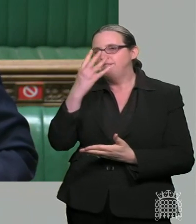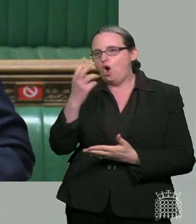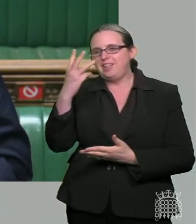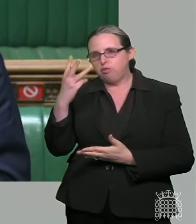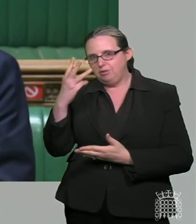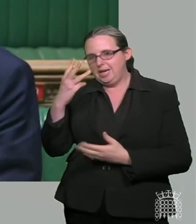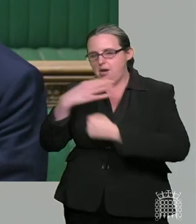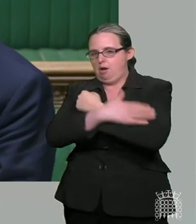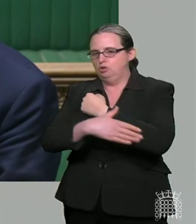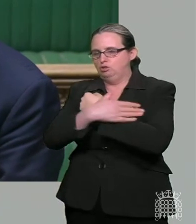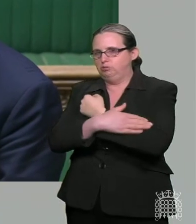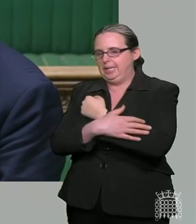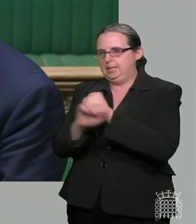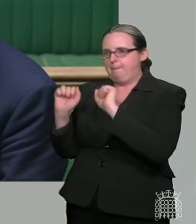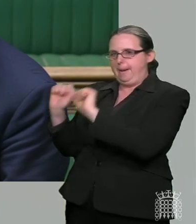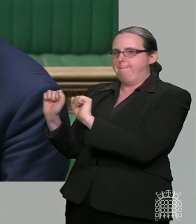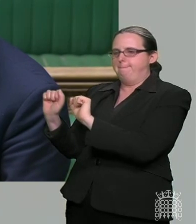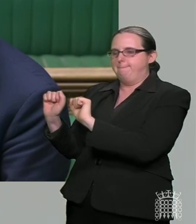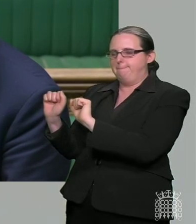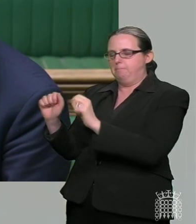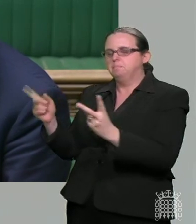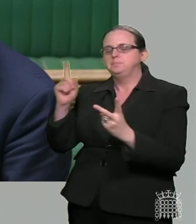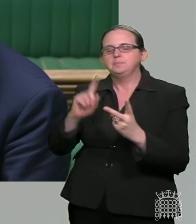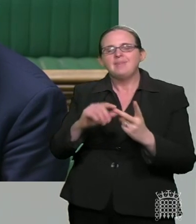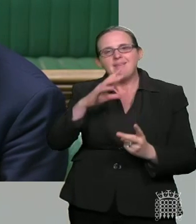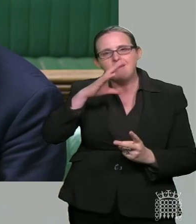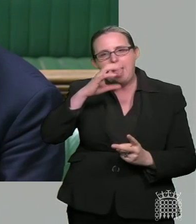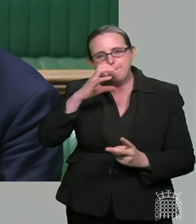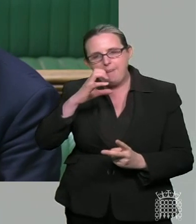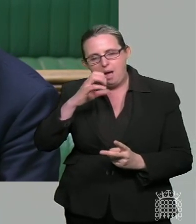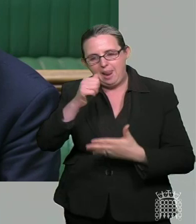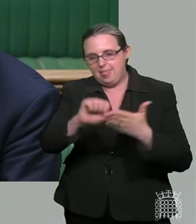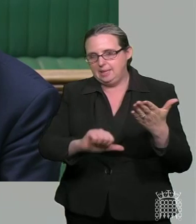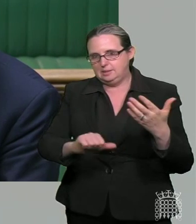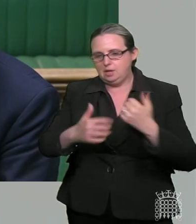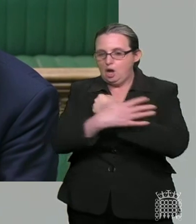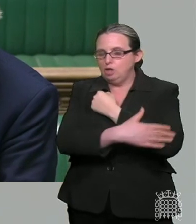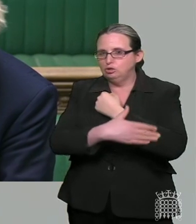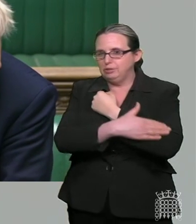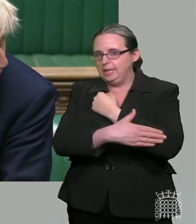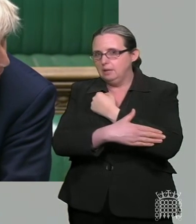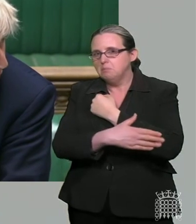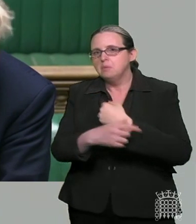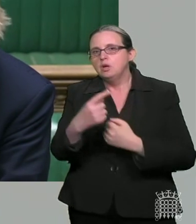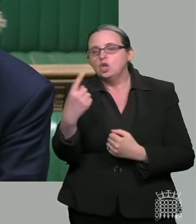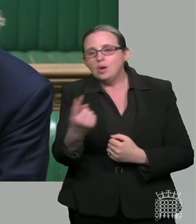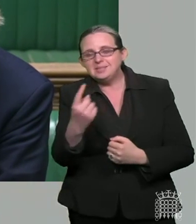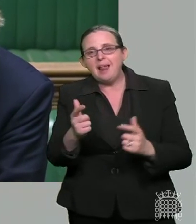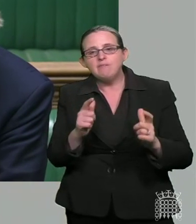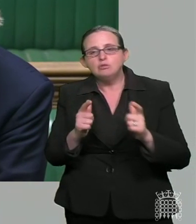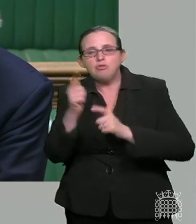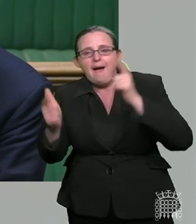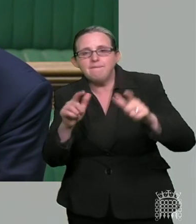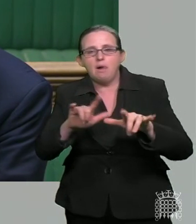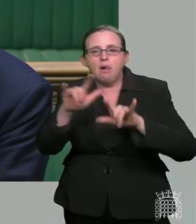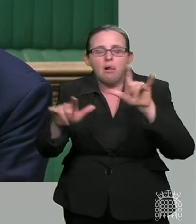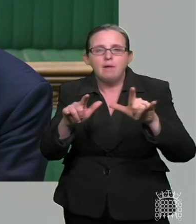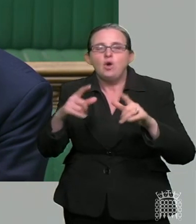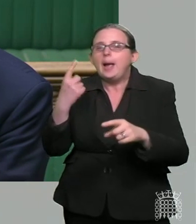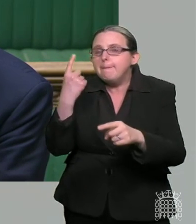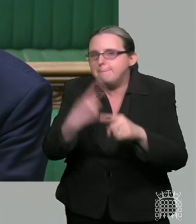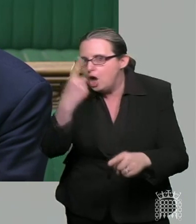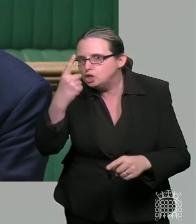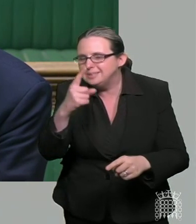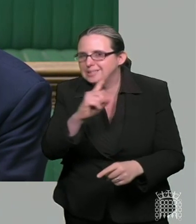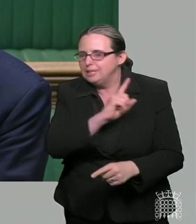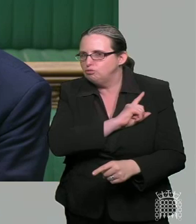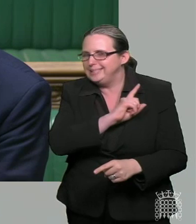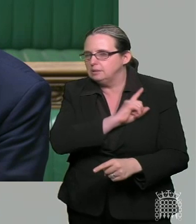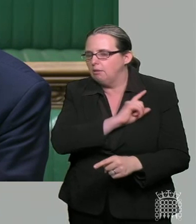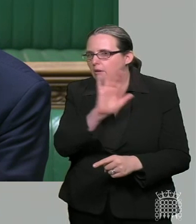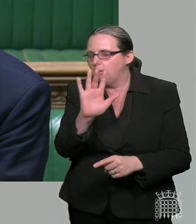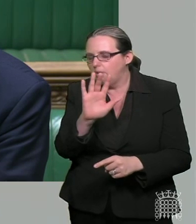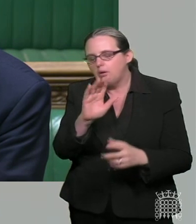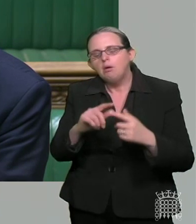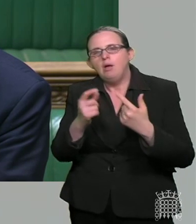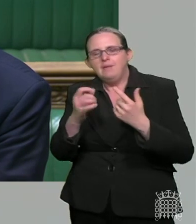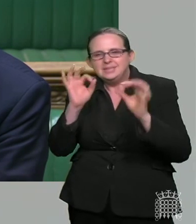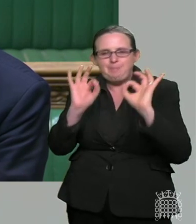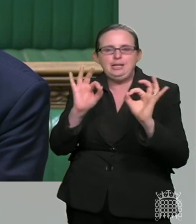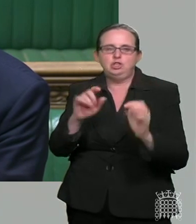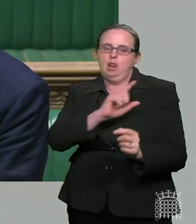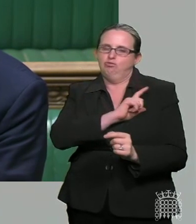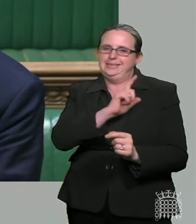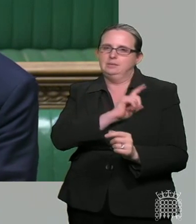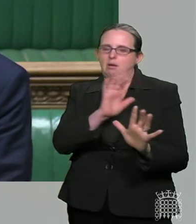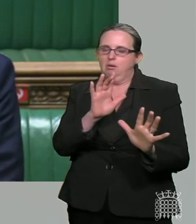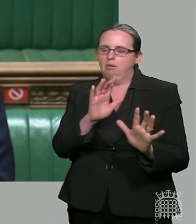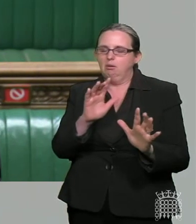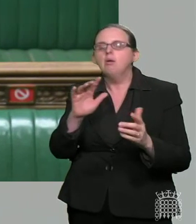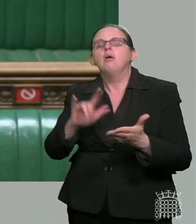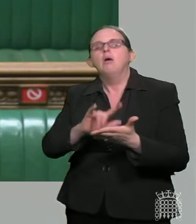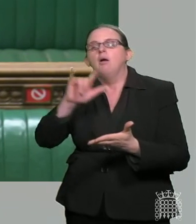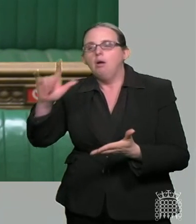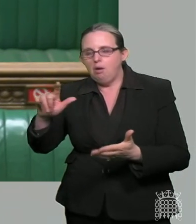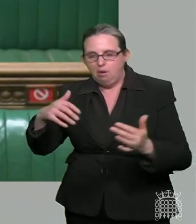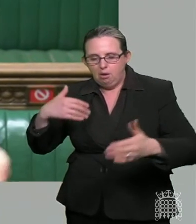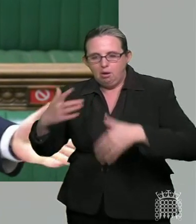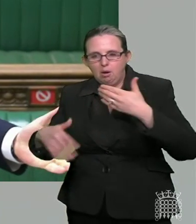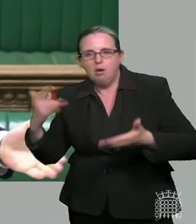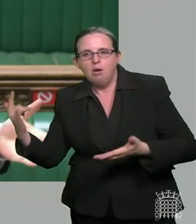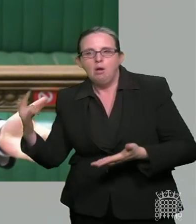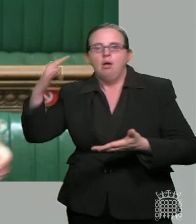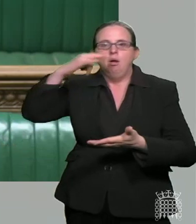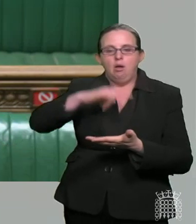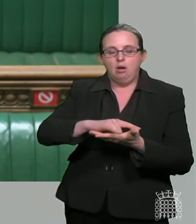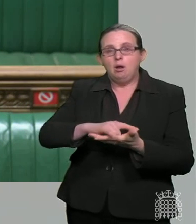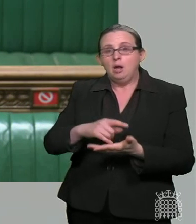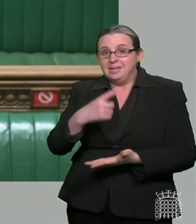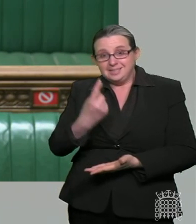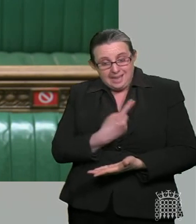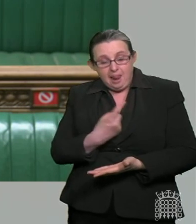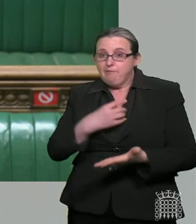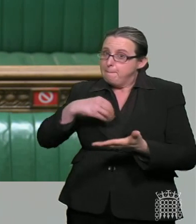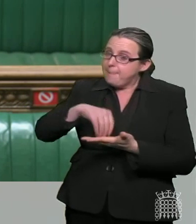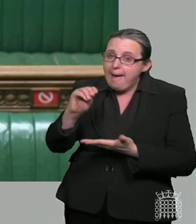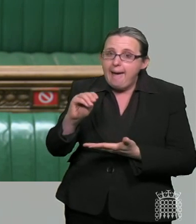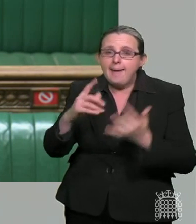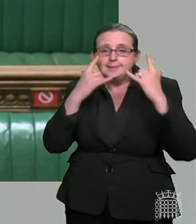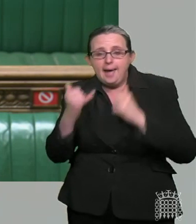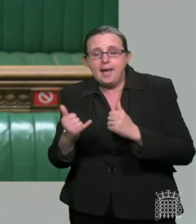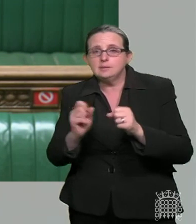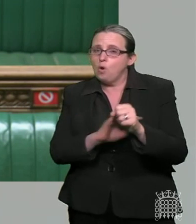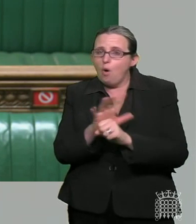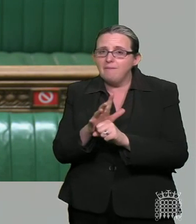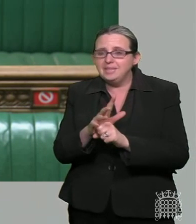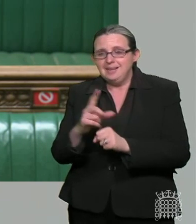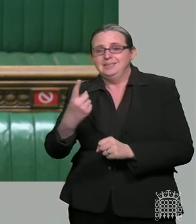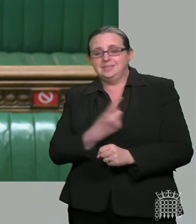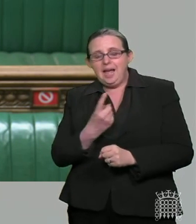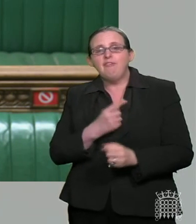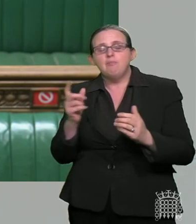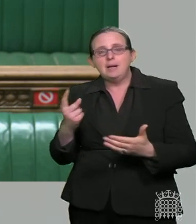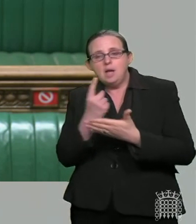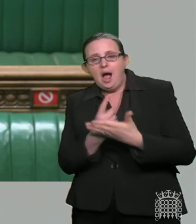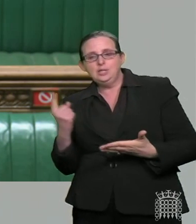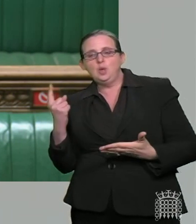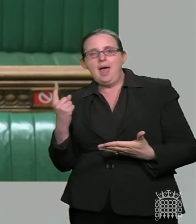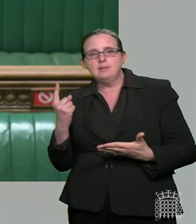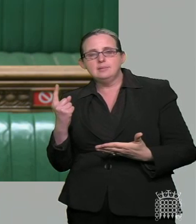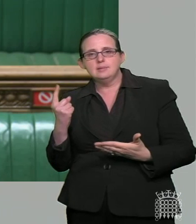Everybody should know that if they travel to an amber list country for any emergency or any extreme reason that they have for doing so, when they come back they have not only to pay for all the tests, but to self-isolate for 10 days.